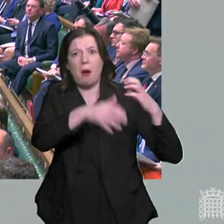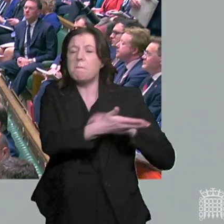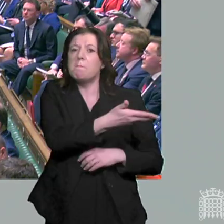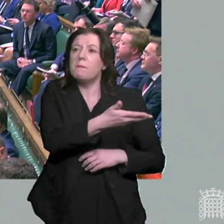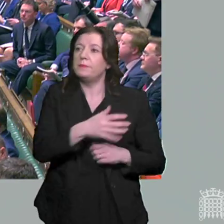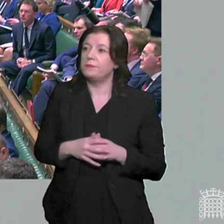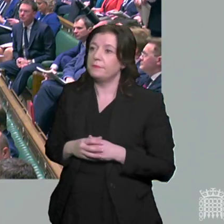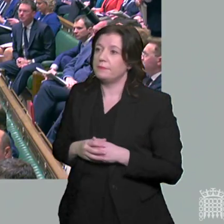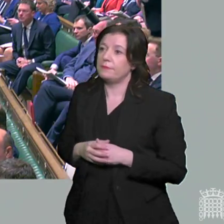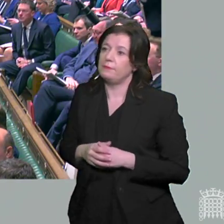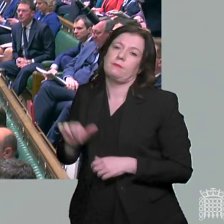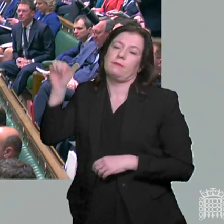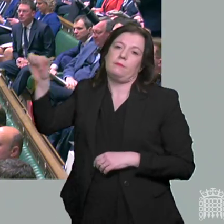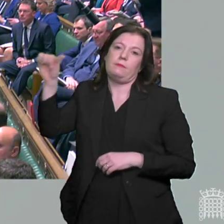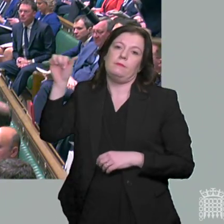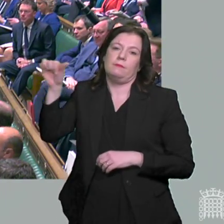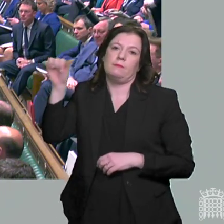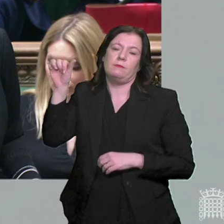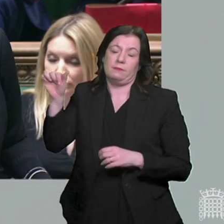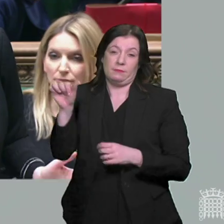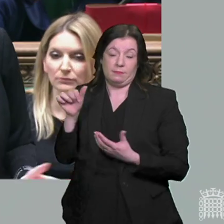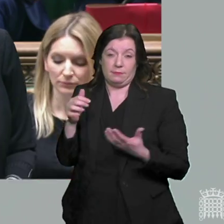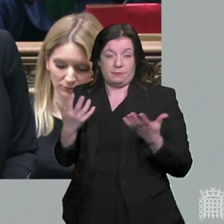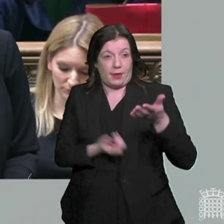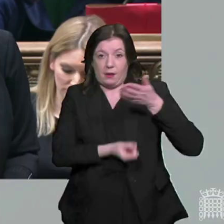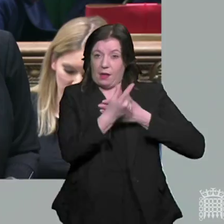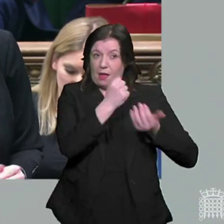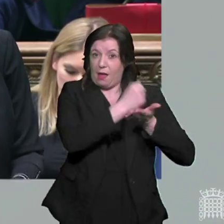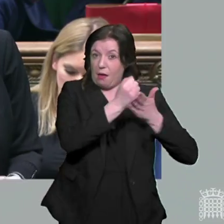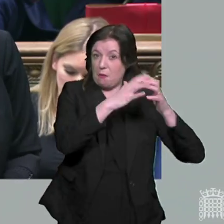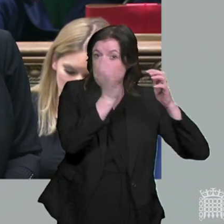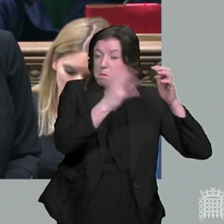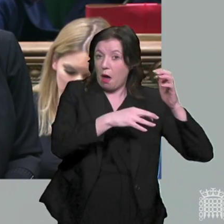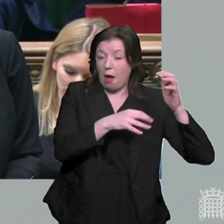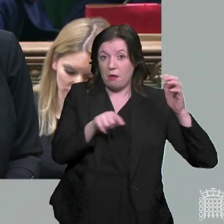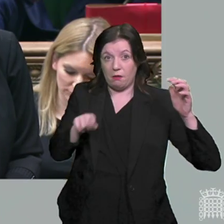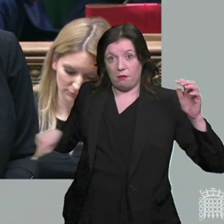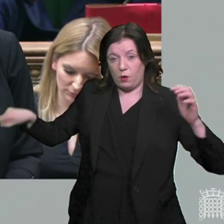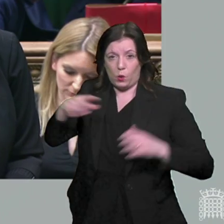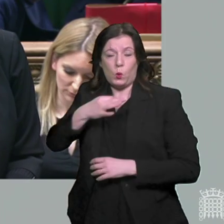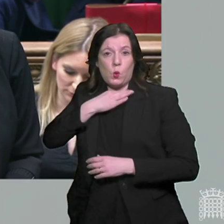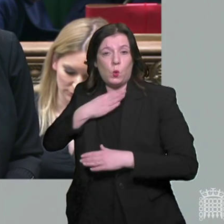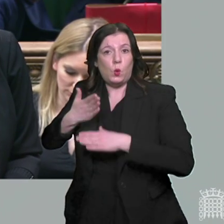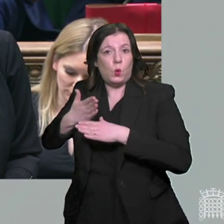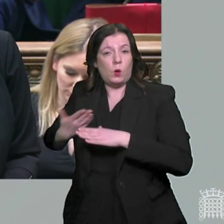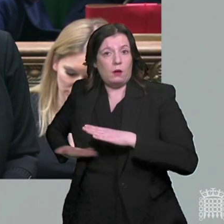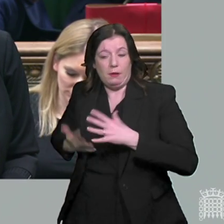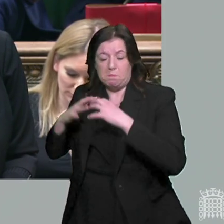My honourable Friend is absolutely right that the futures of so many companies, and thousands of UK jobs, were at stake.